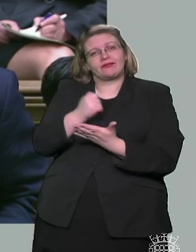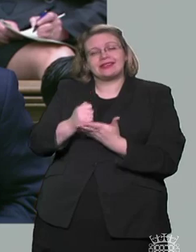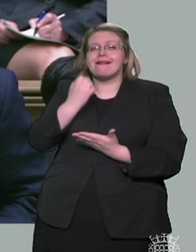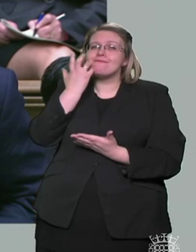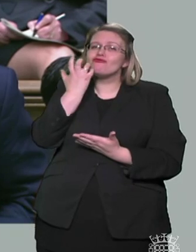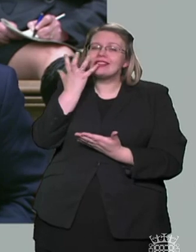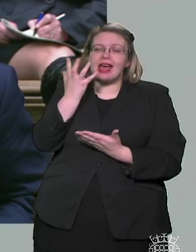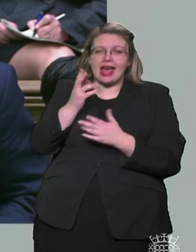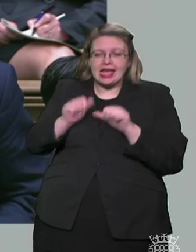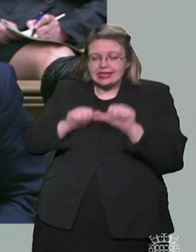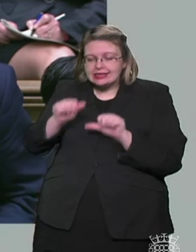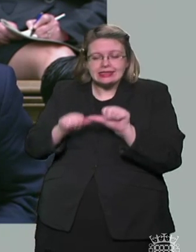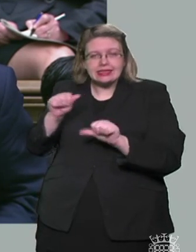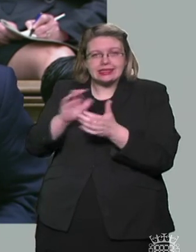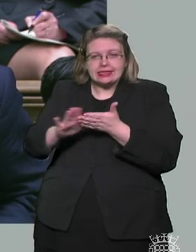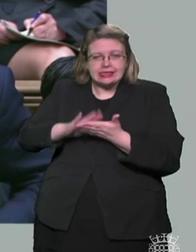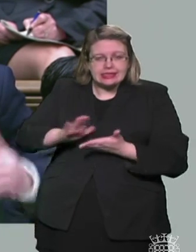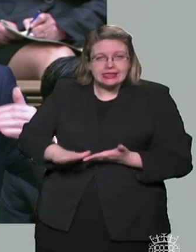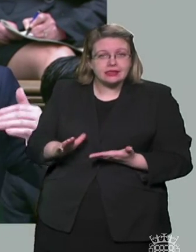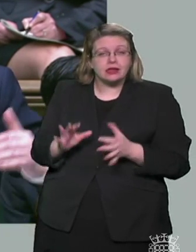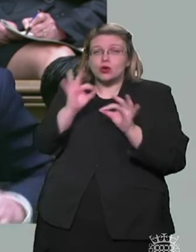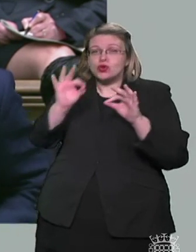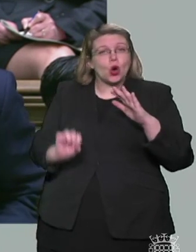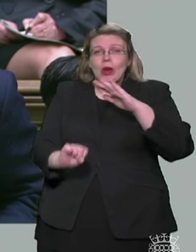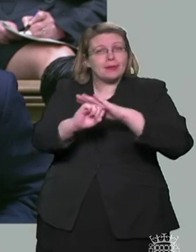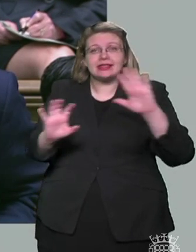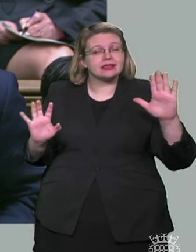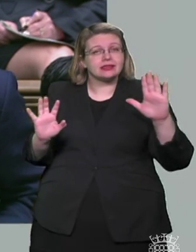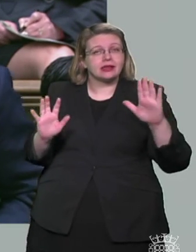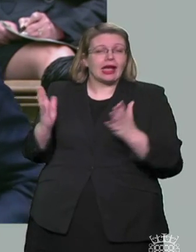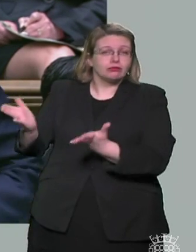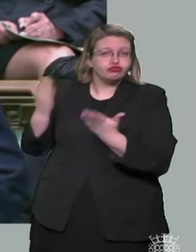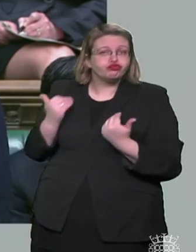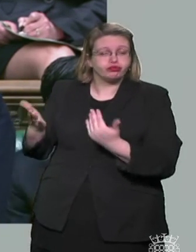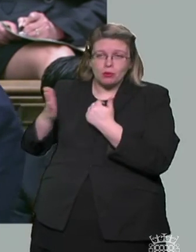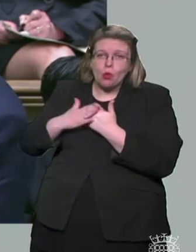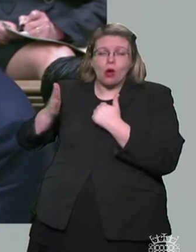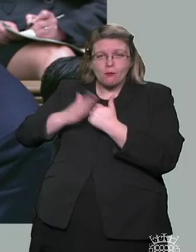There is no upper limit to the number we can take.